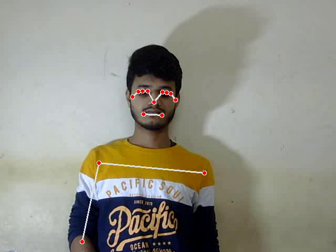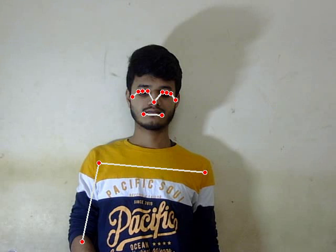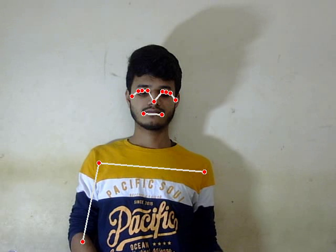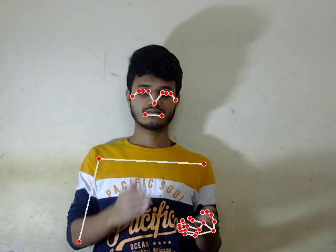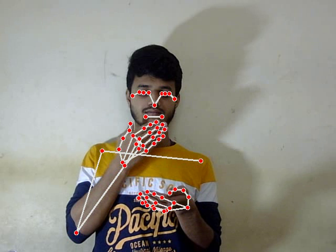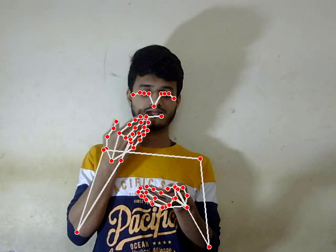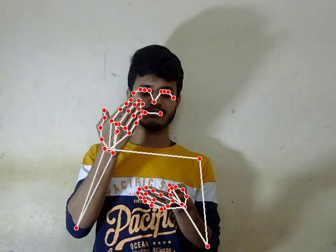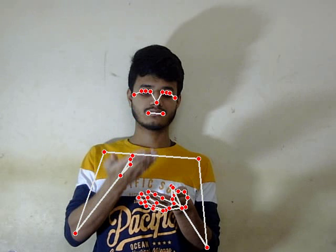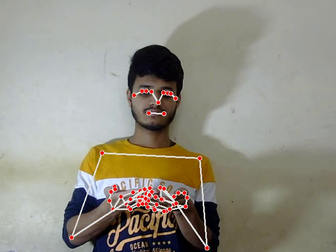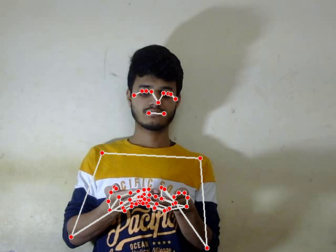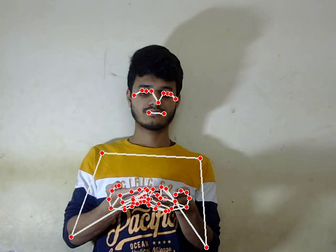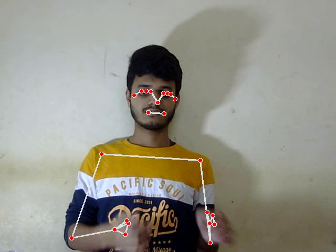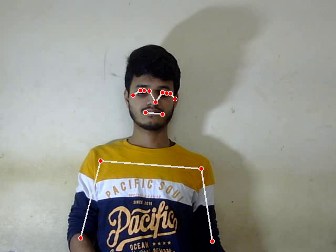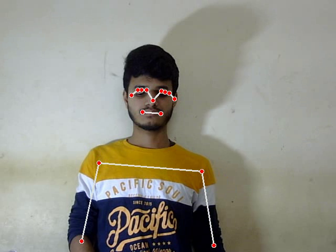good